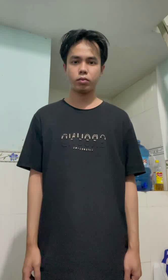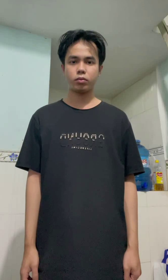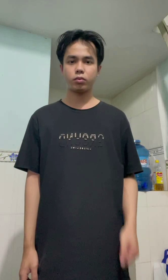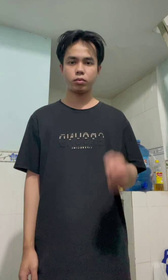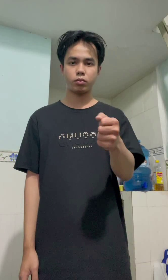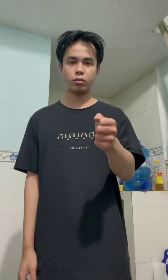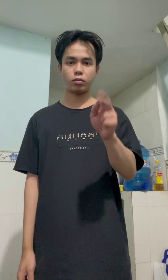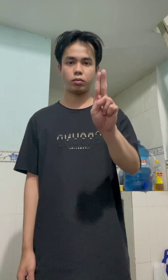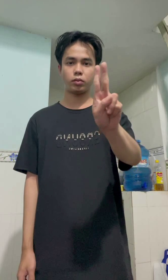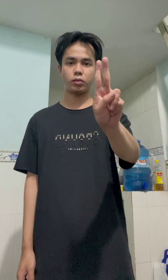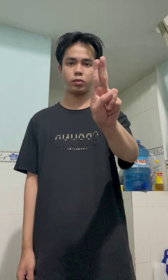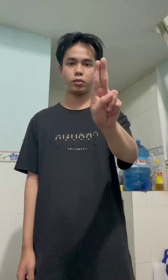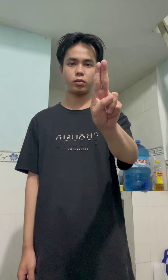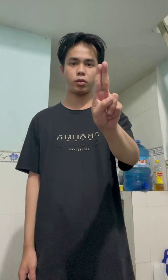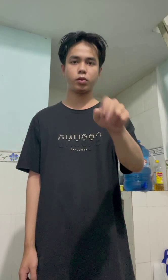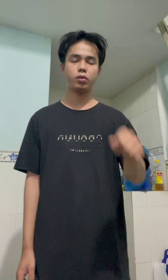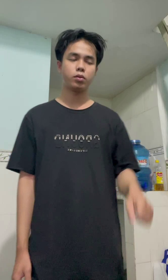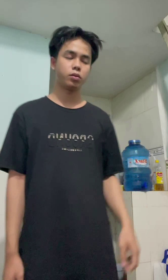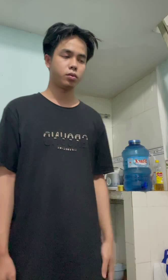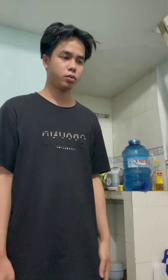u